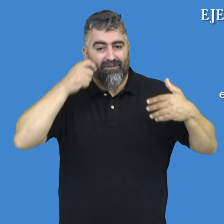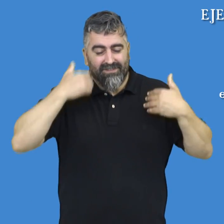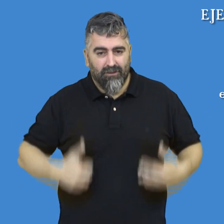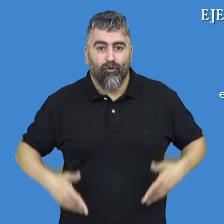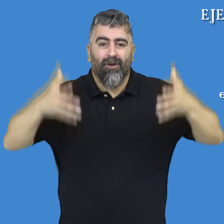cuerpo